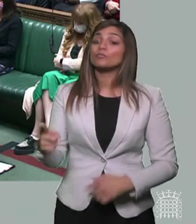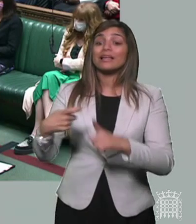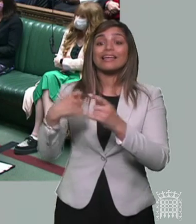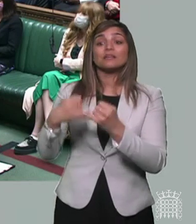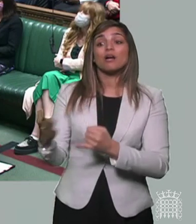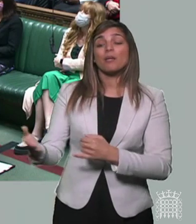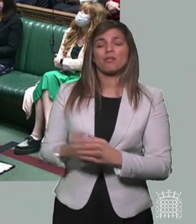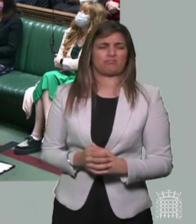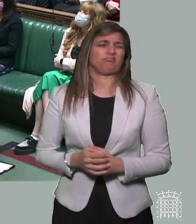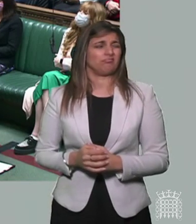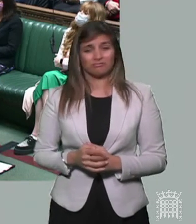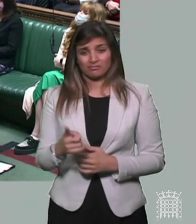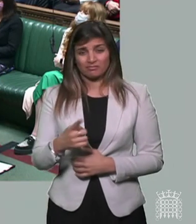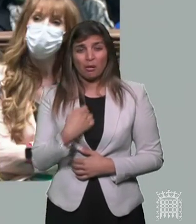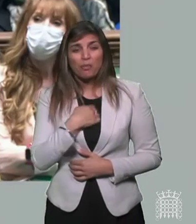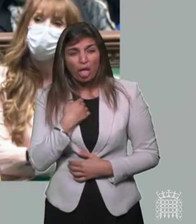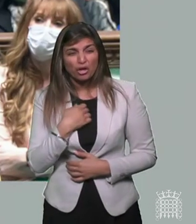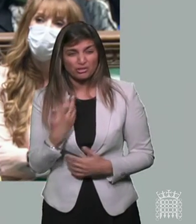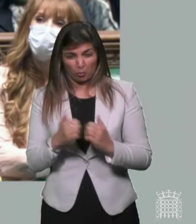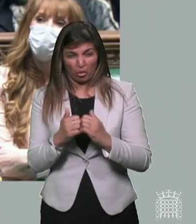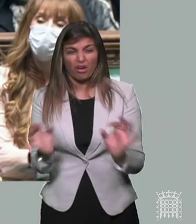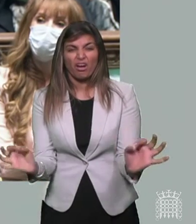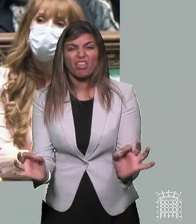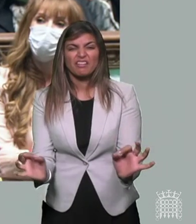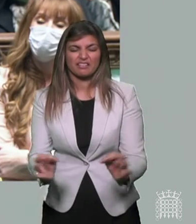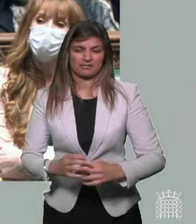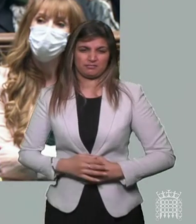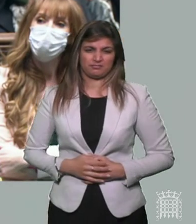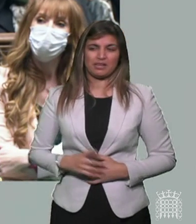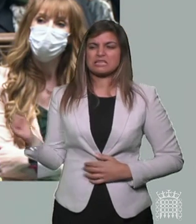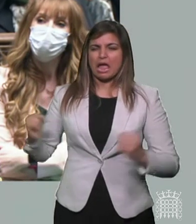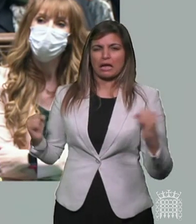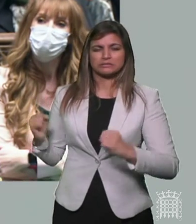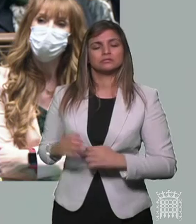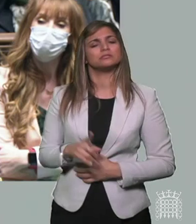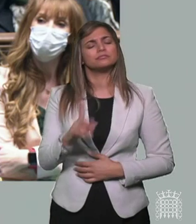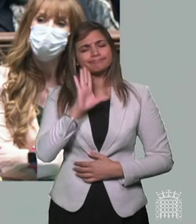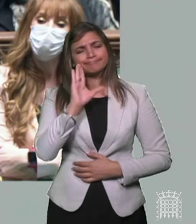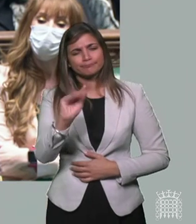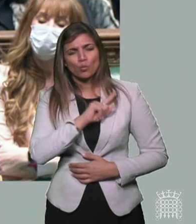Well, that apology was pretty worthless, wasn’t it? Let me tell the Prime Minister why this matters.